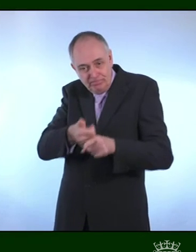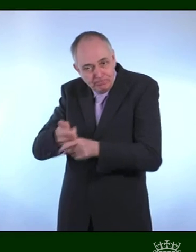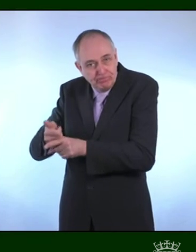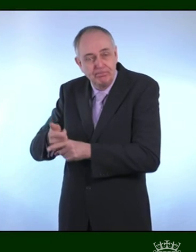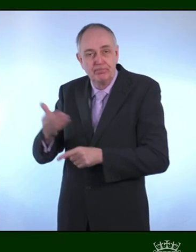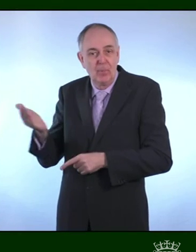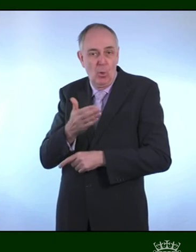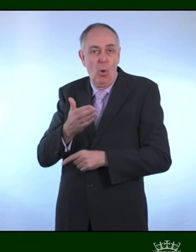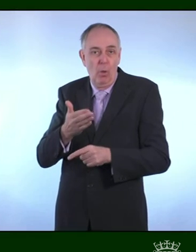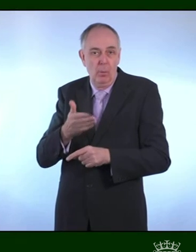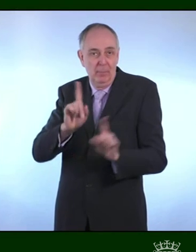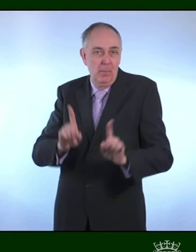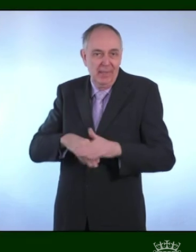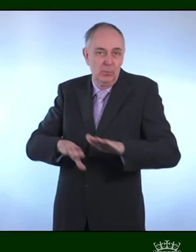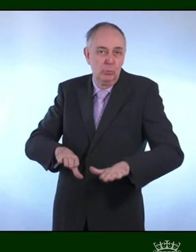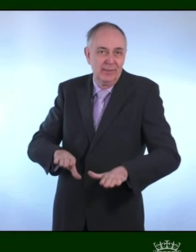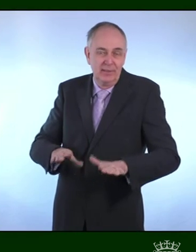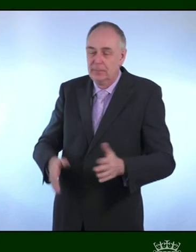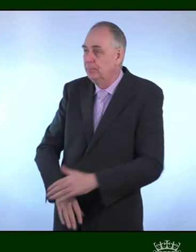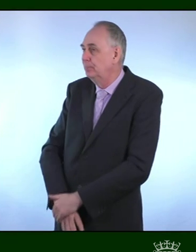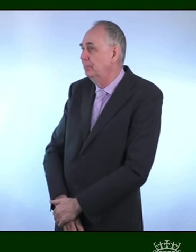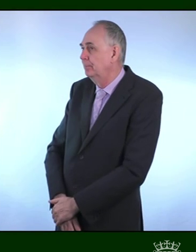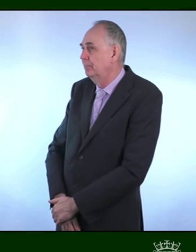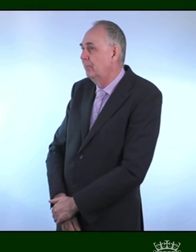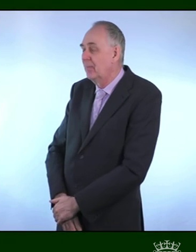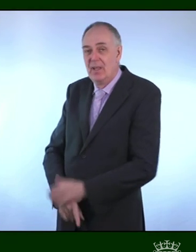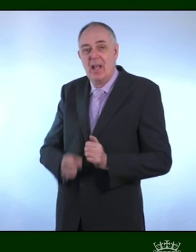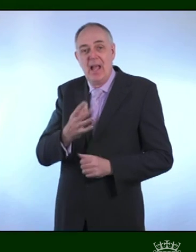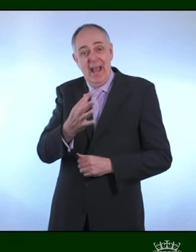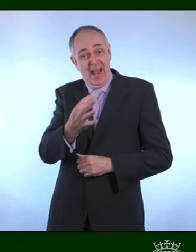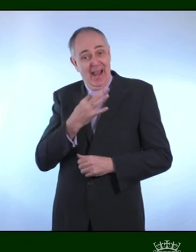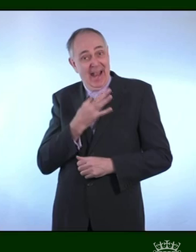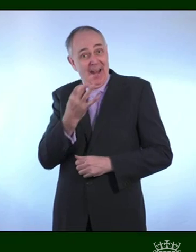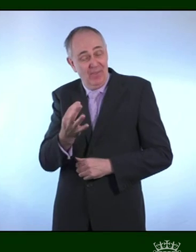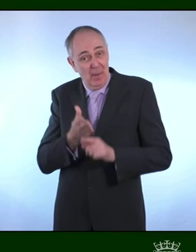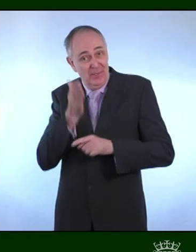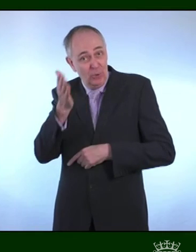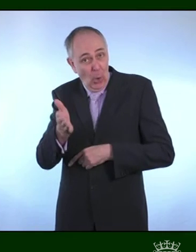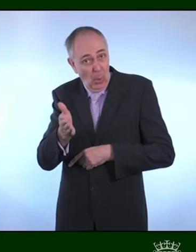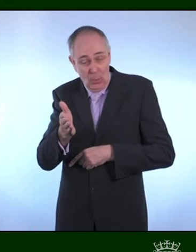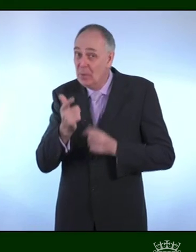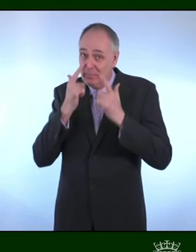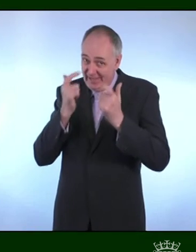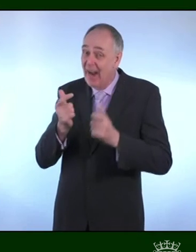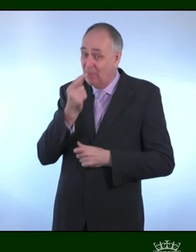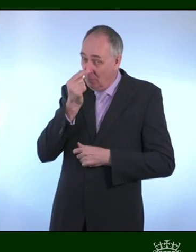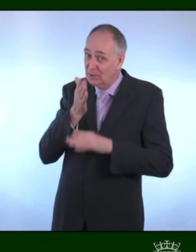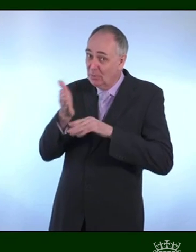I well understand the point he makes. As for his generous invitation, he should be careful what he wishes for.